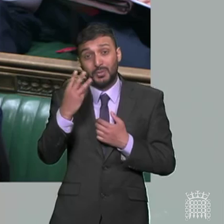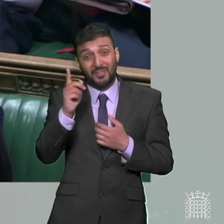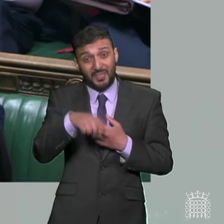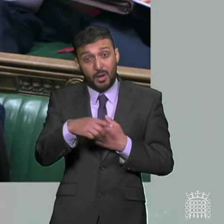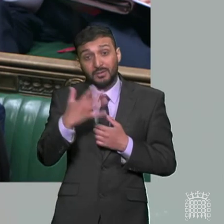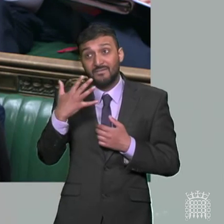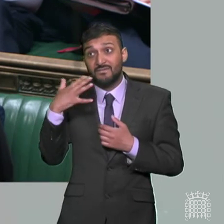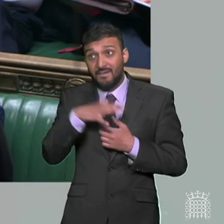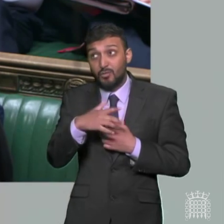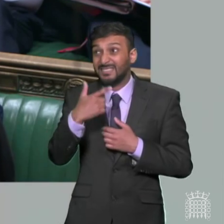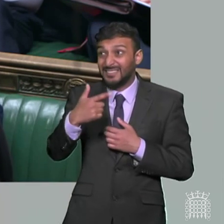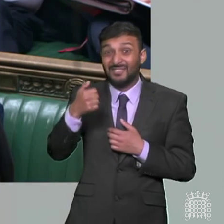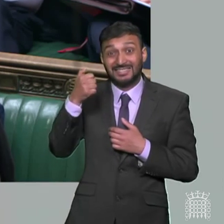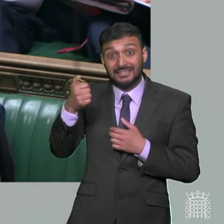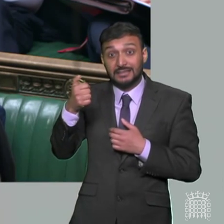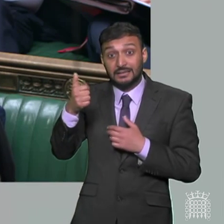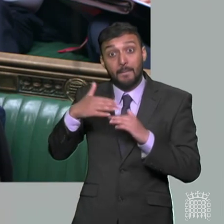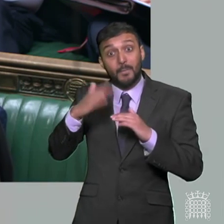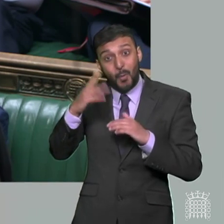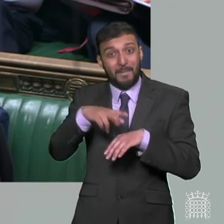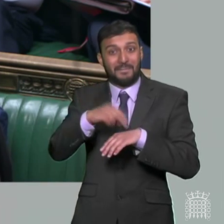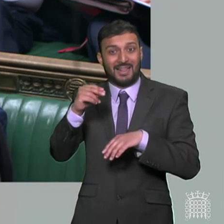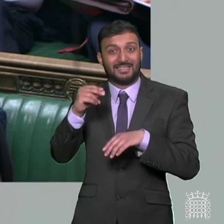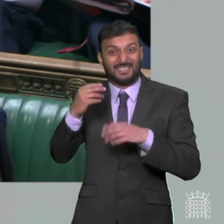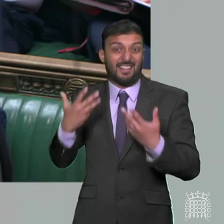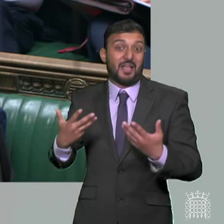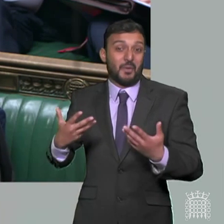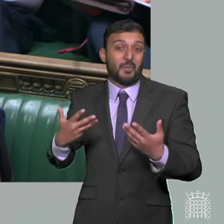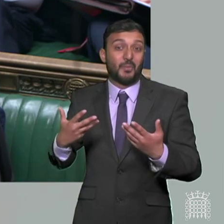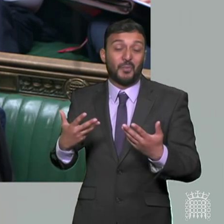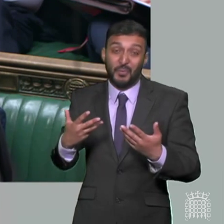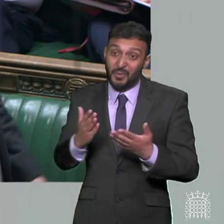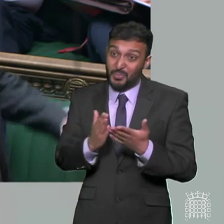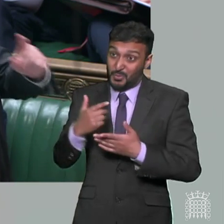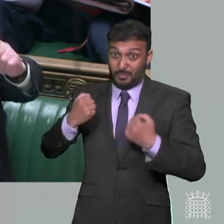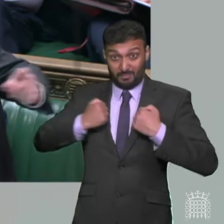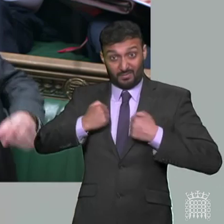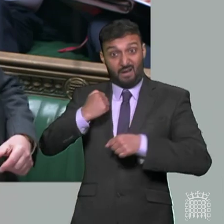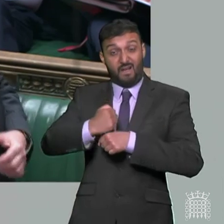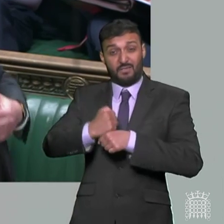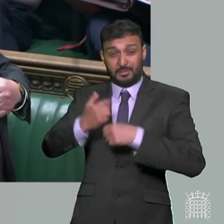13,576 more police on the streets of this country as a result of the actions taken by this Government.